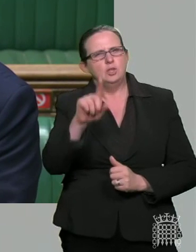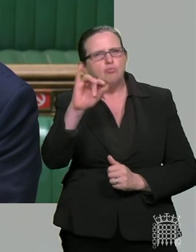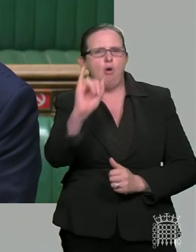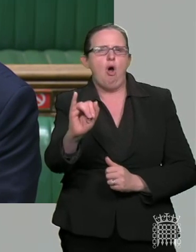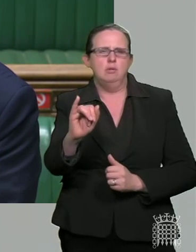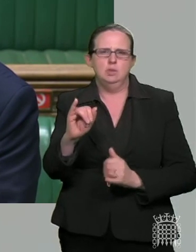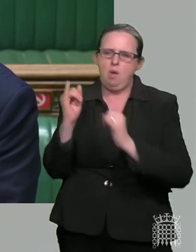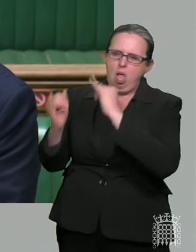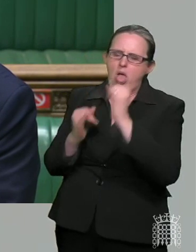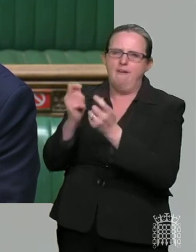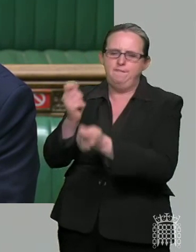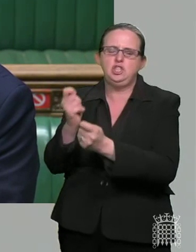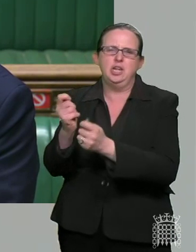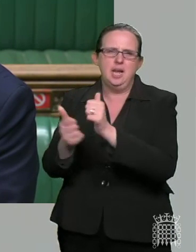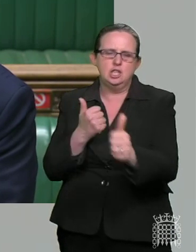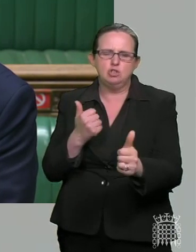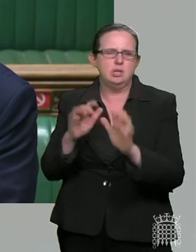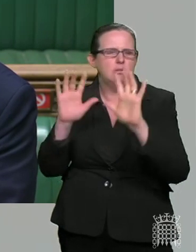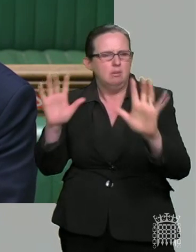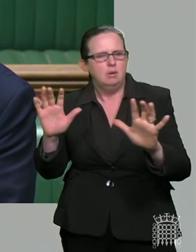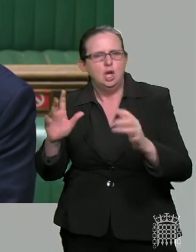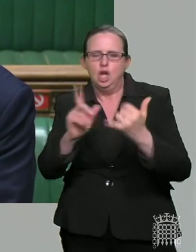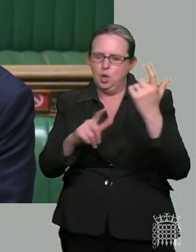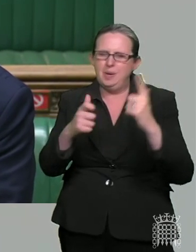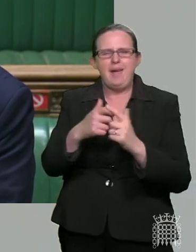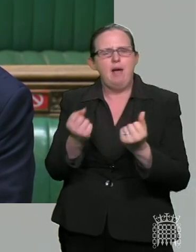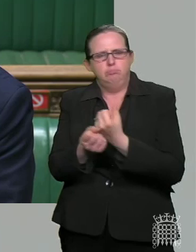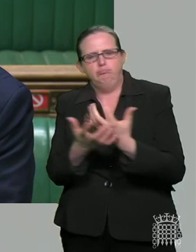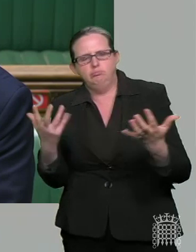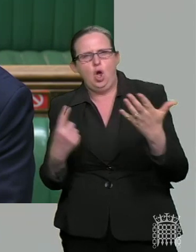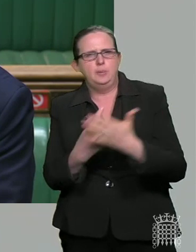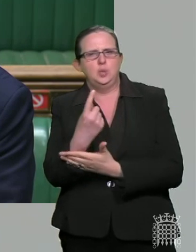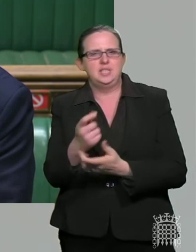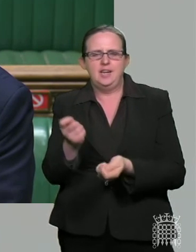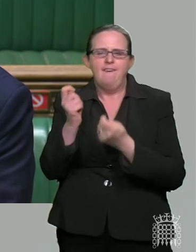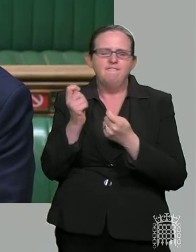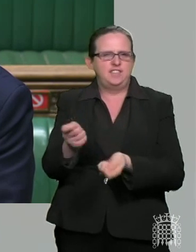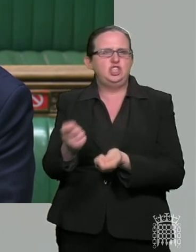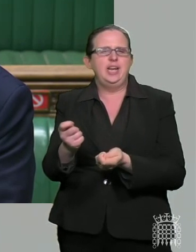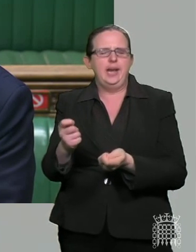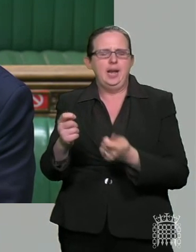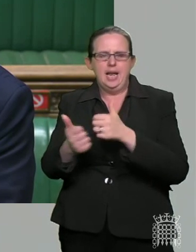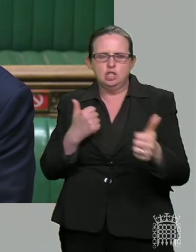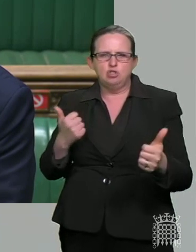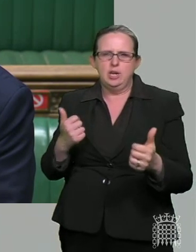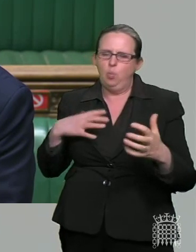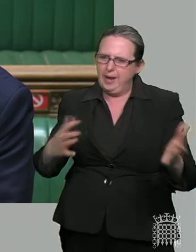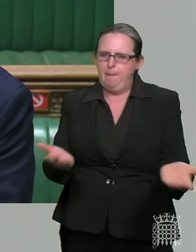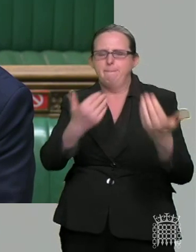In fact, there are massive opportunities for fisheries in the whole of the UK as we take back control of our territorial waters.